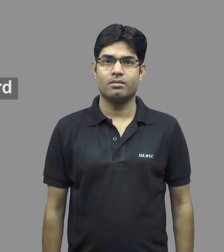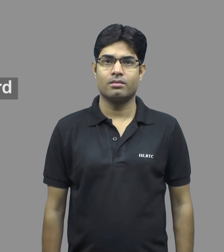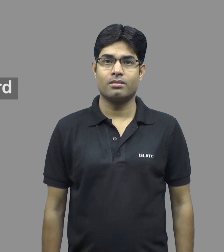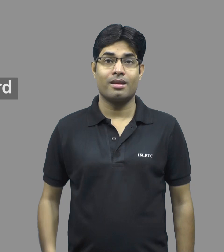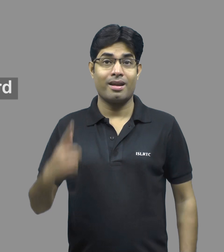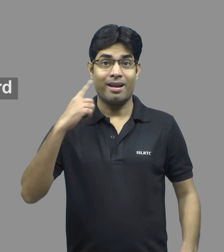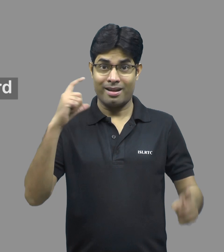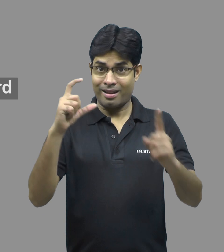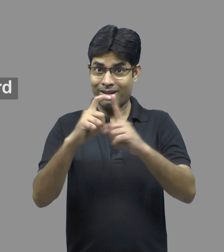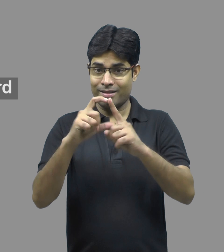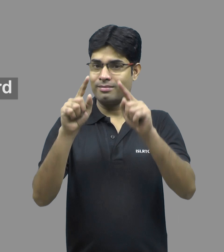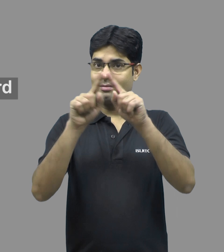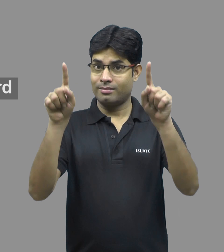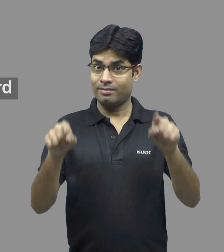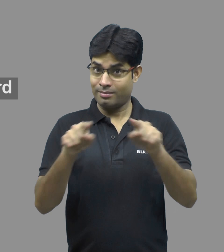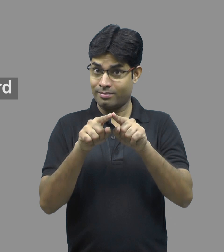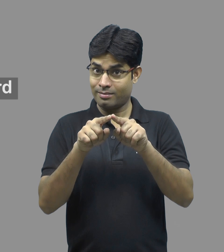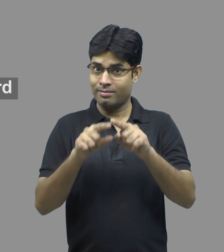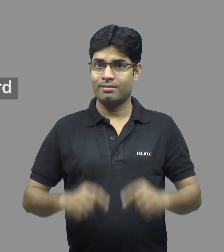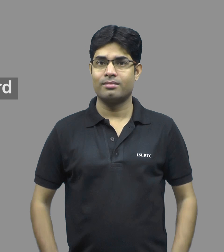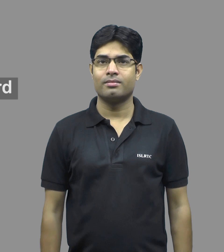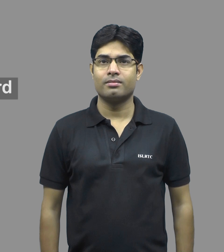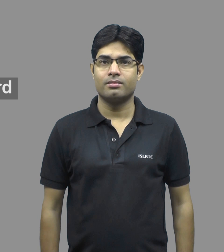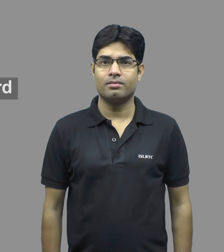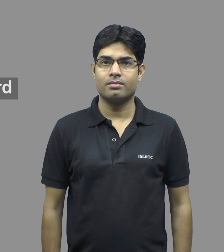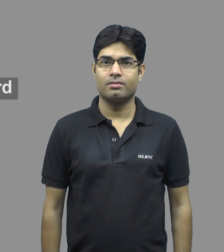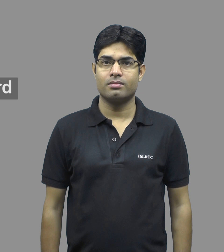Identity Card